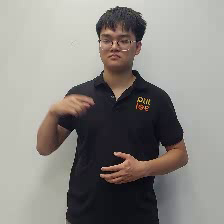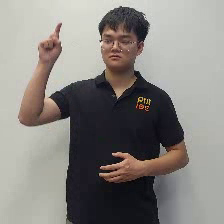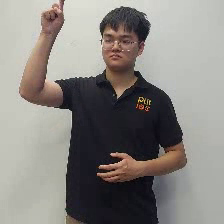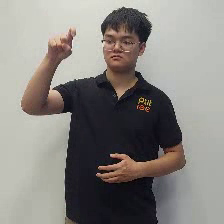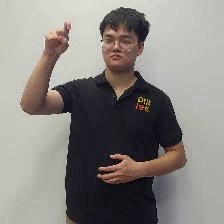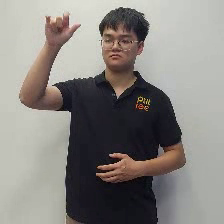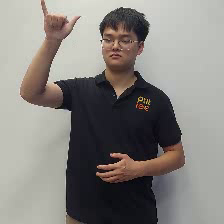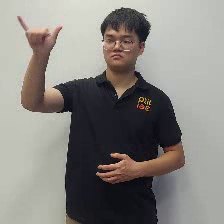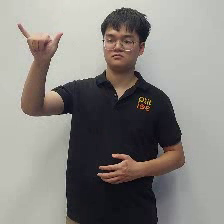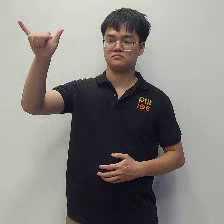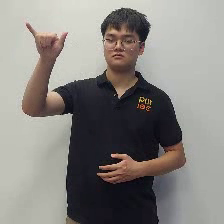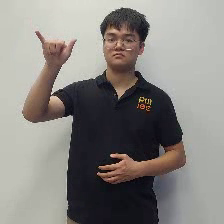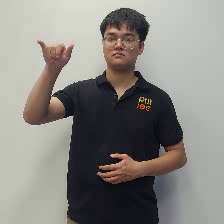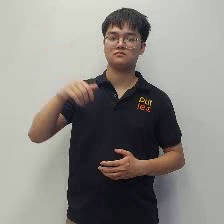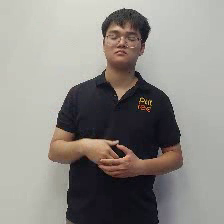Đồng ý